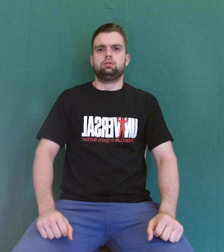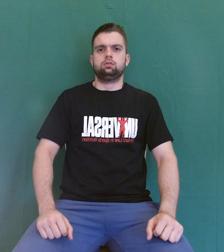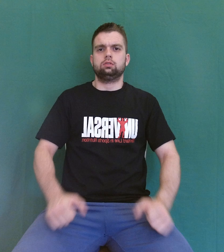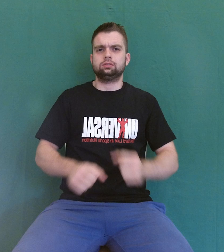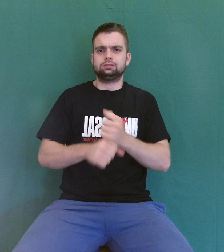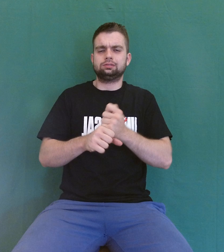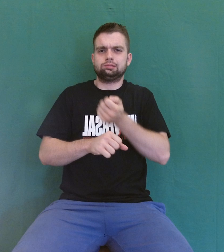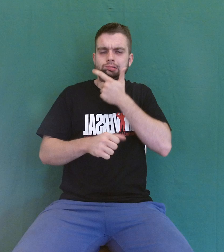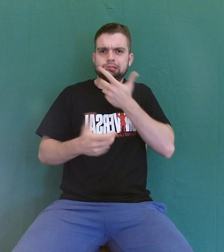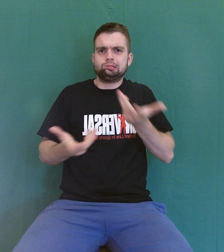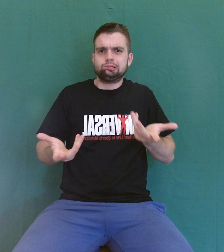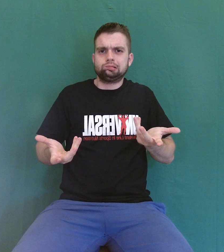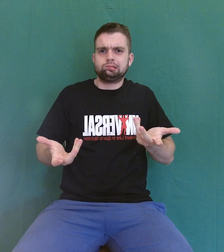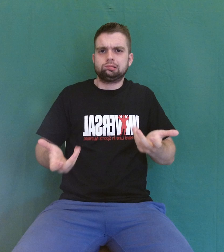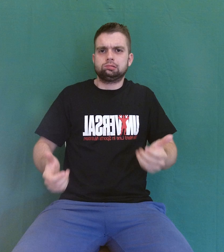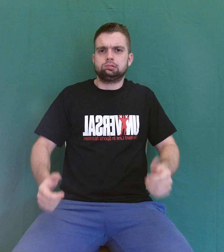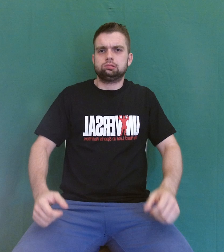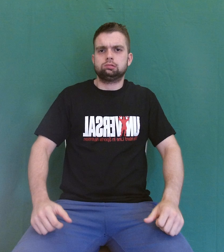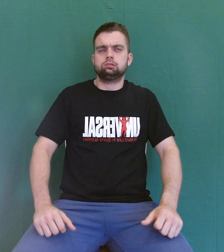ΦΑΡΜΑΚΑ ΤΙ?